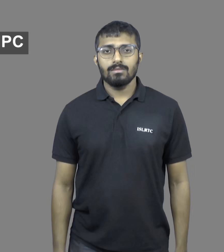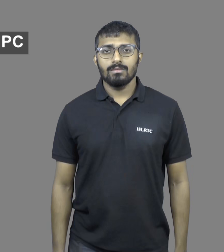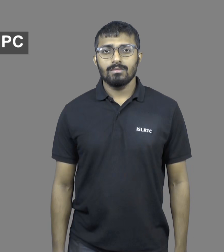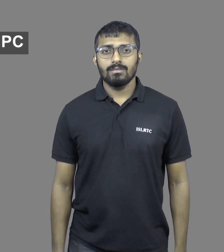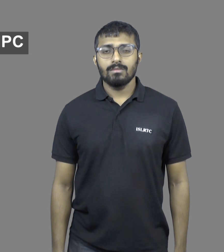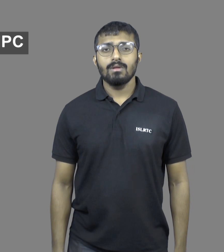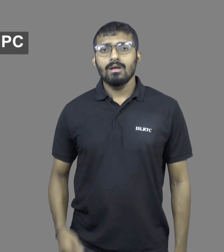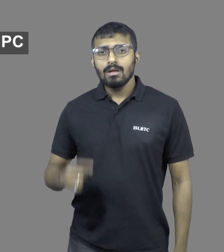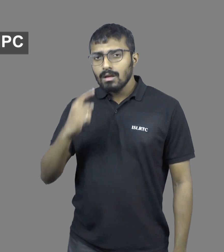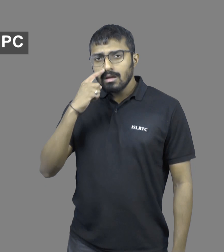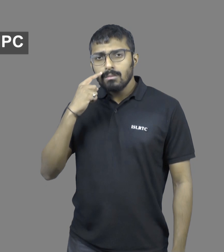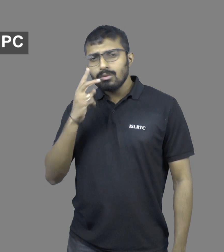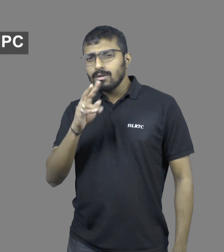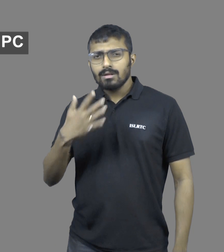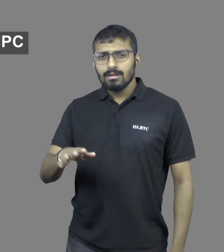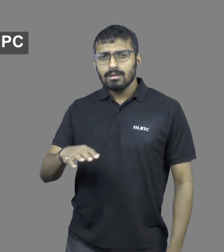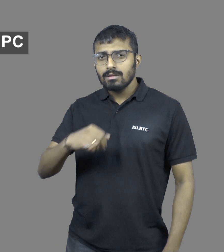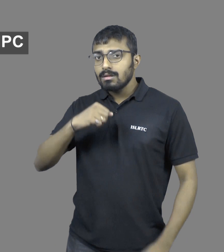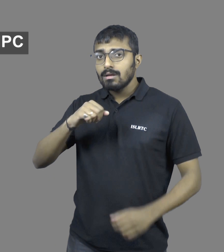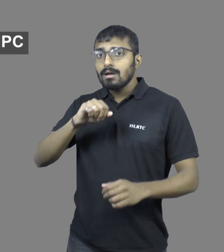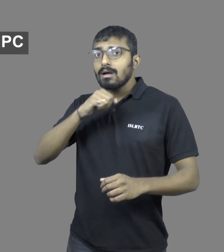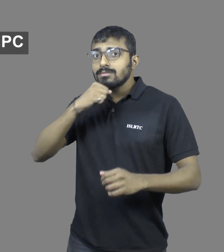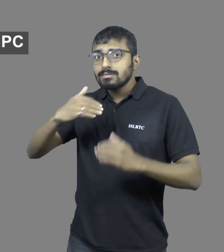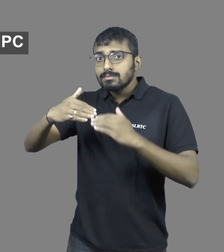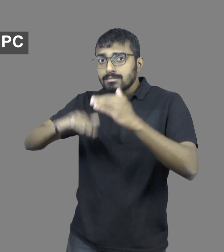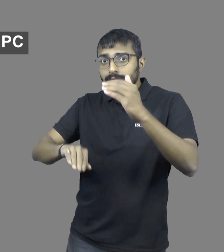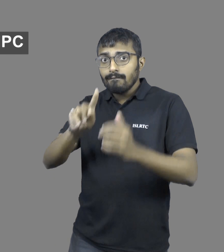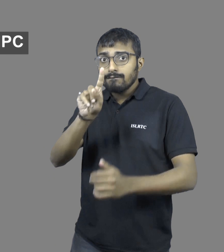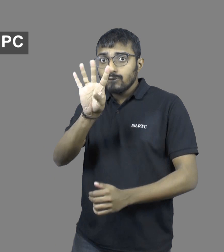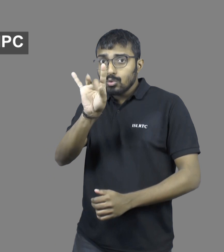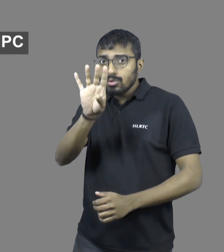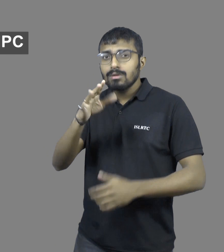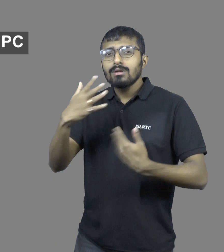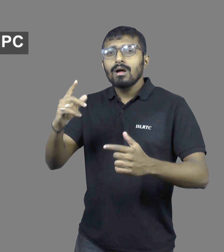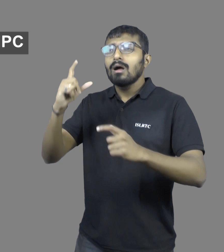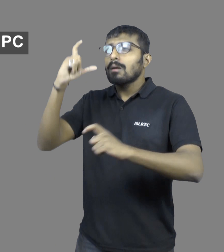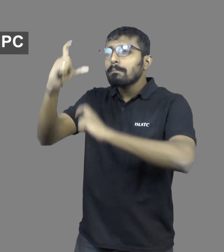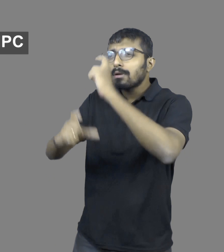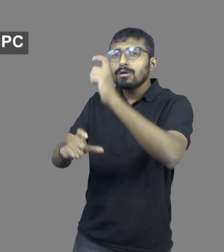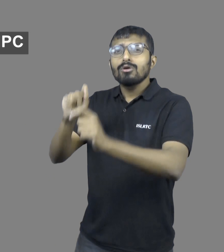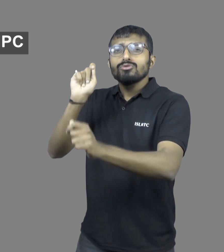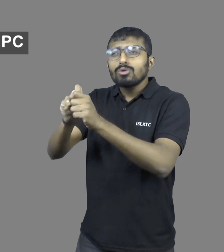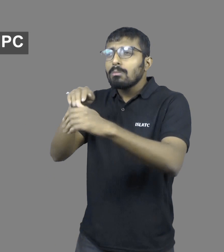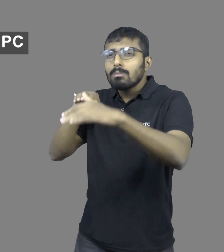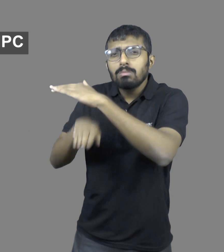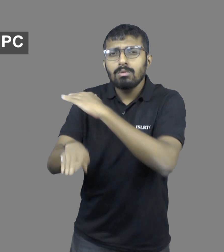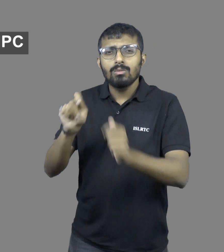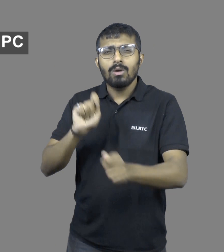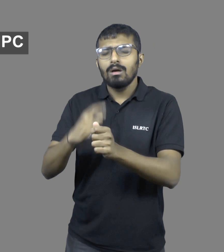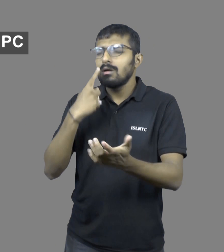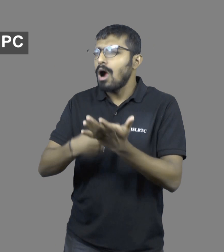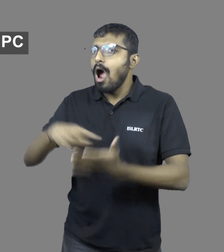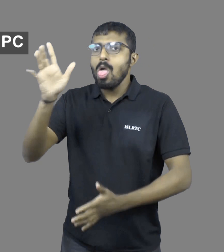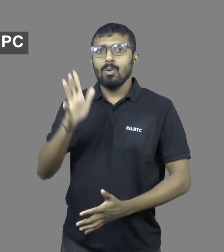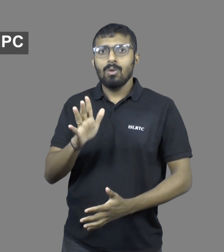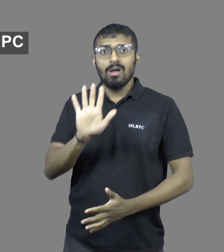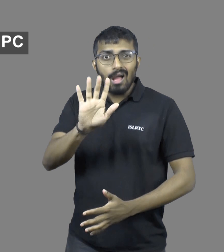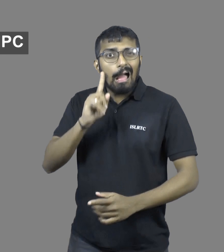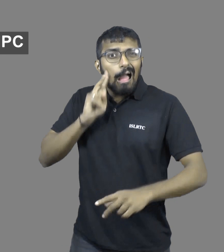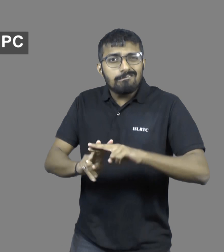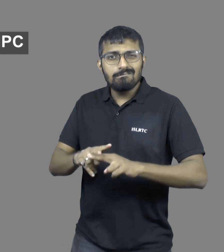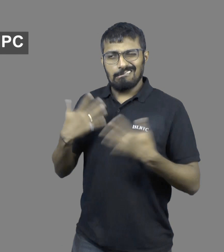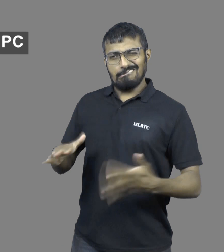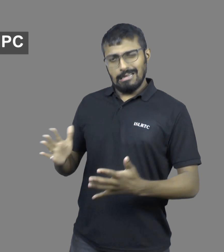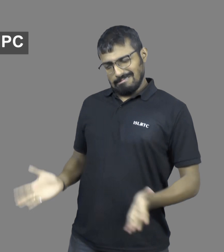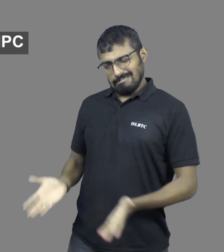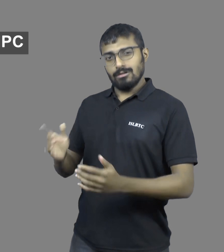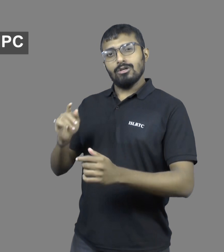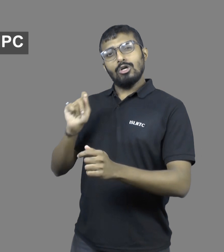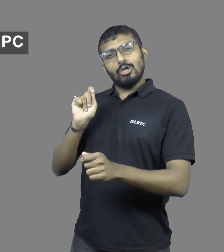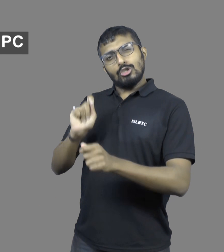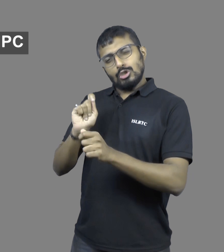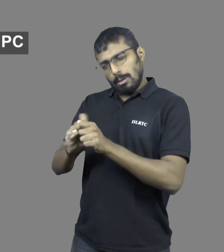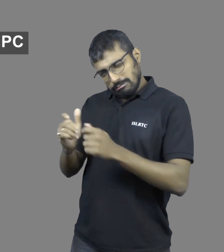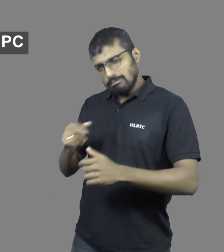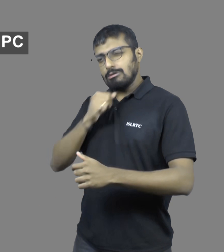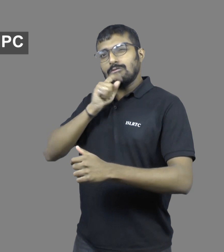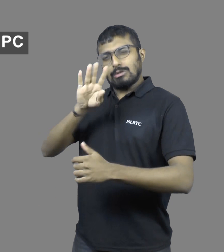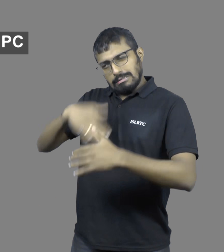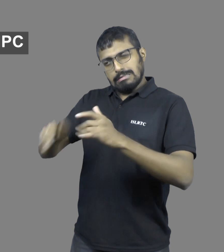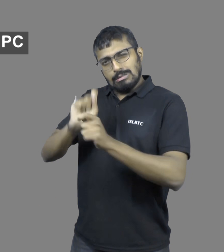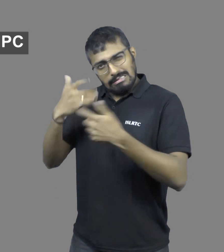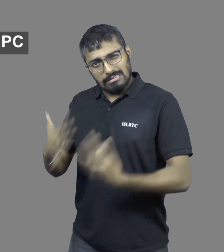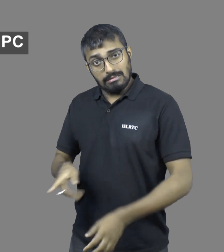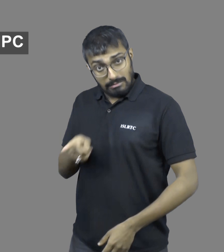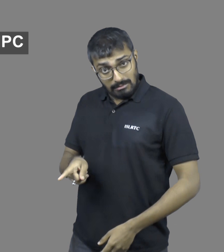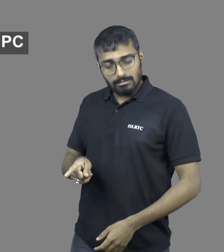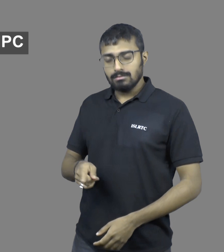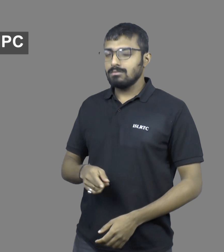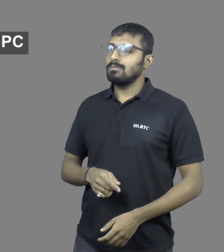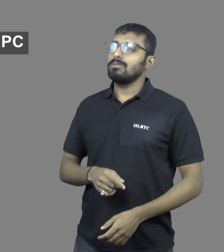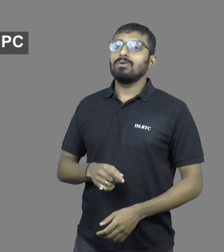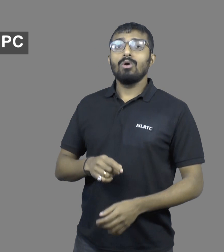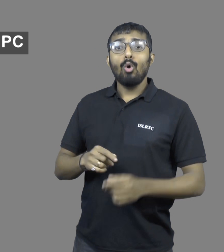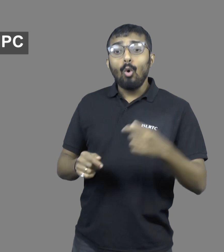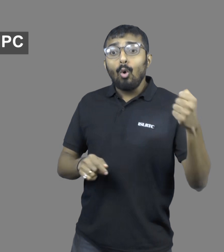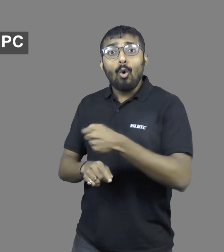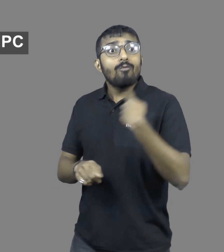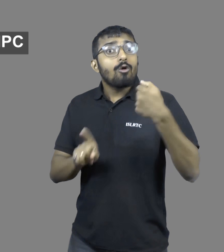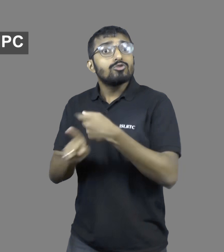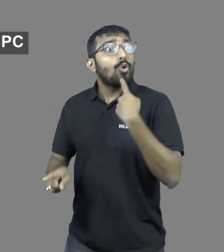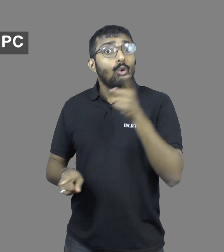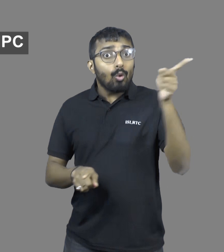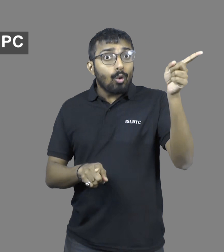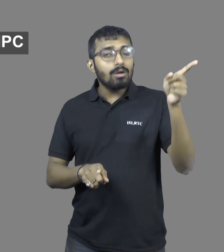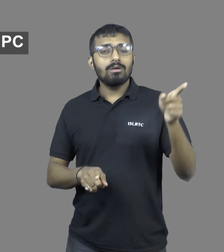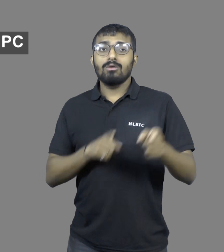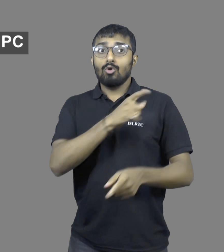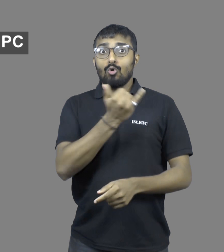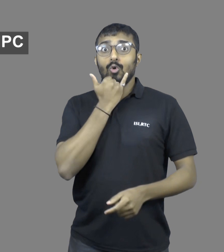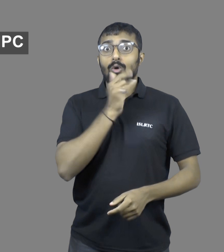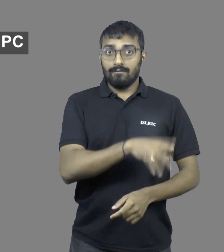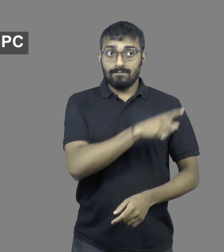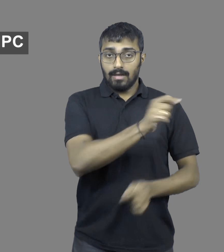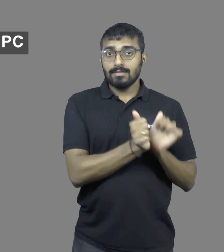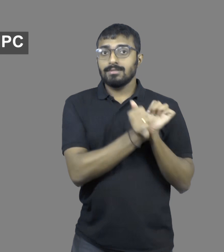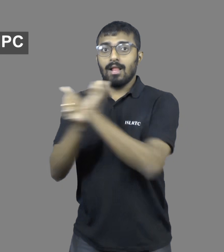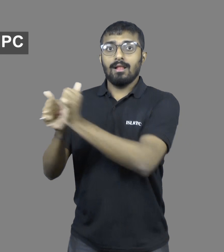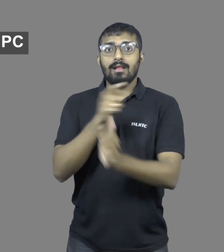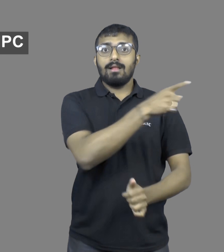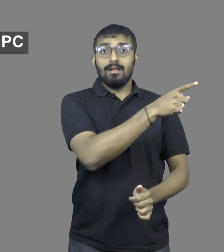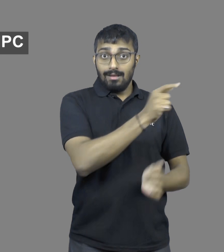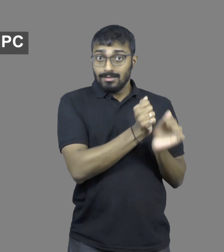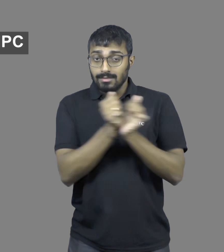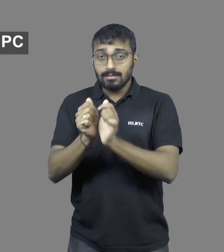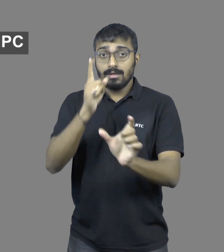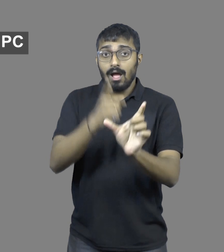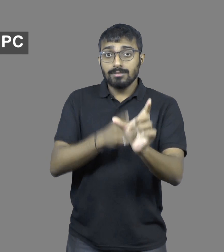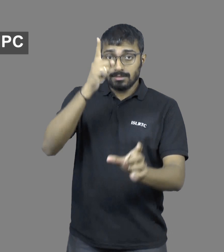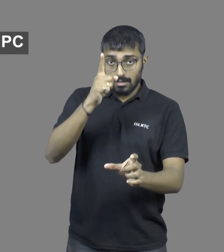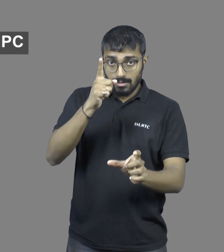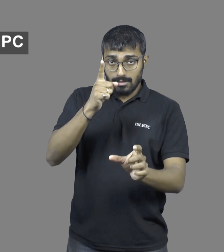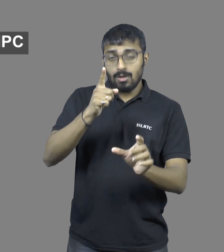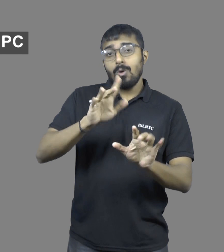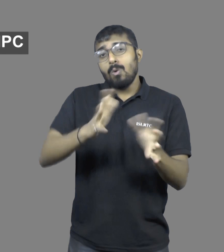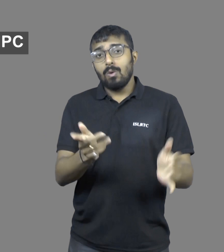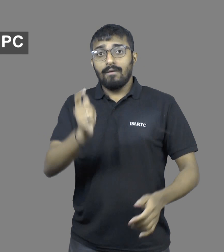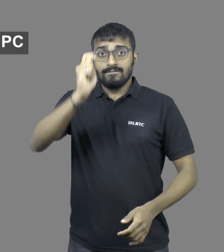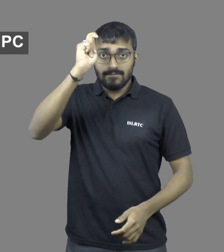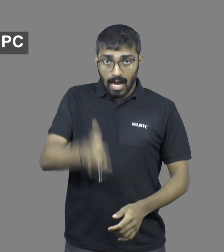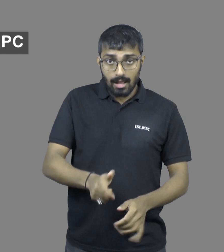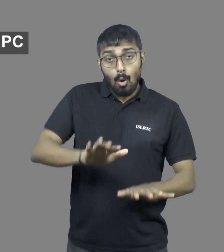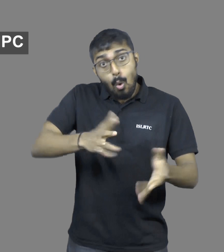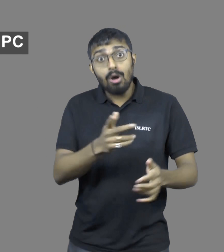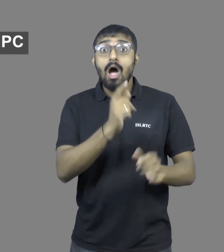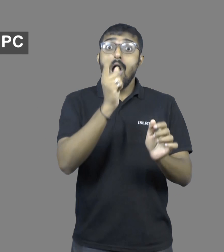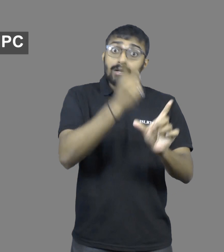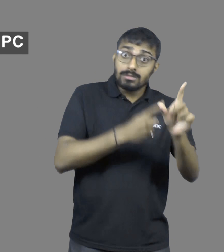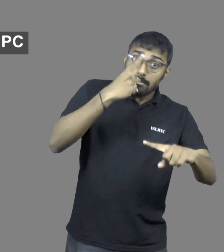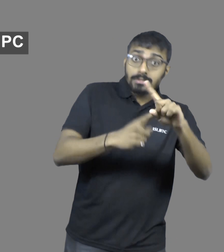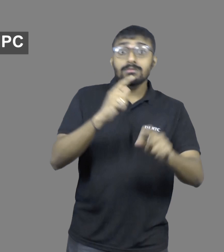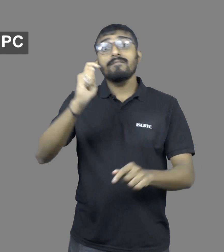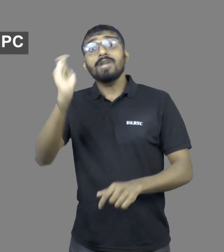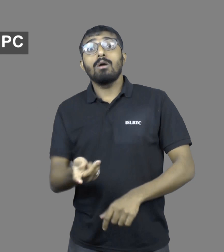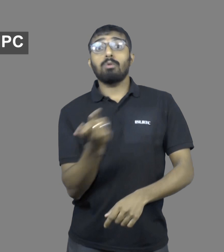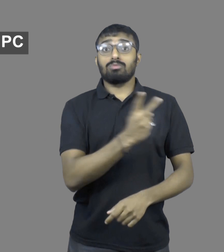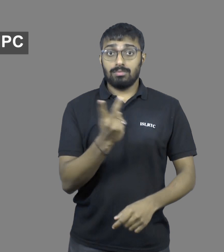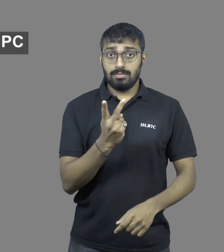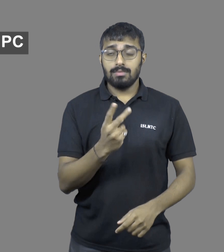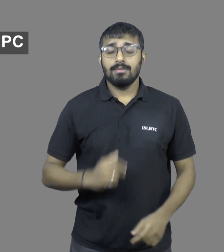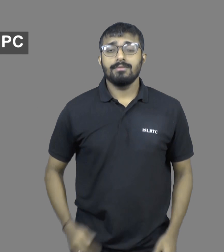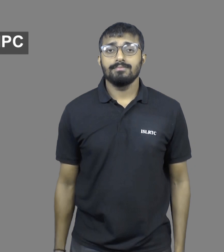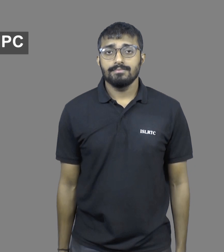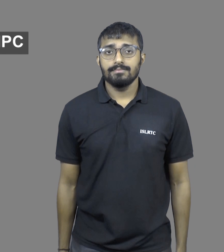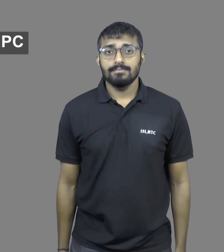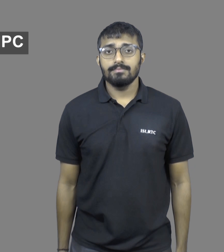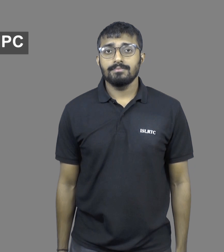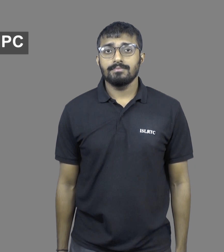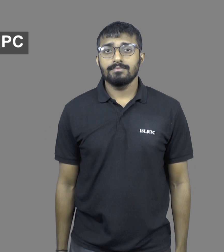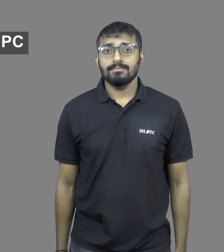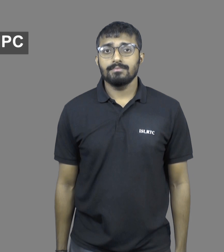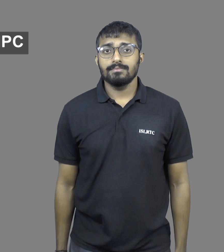Section 374 IPC